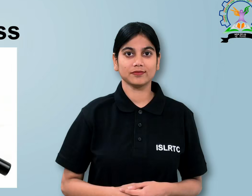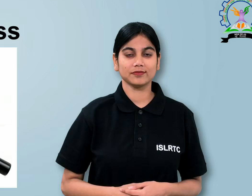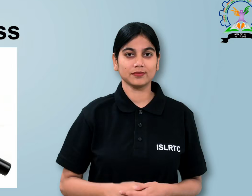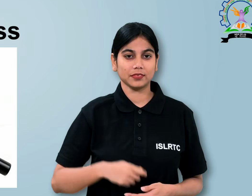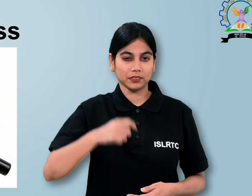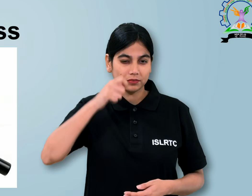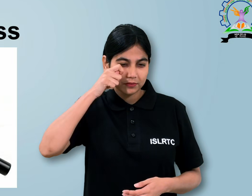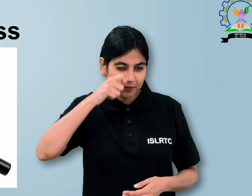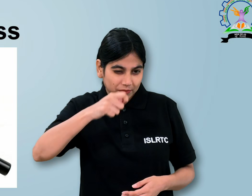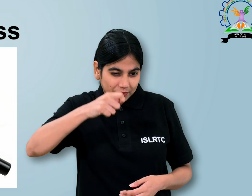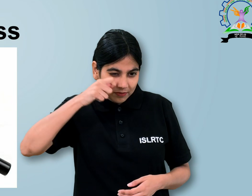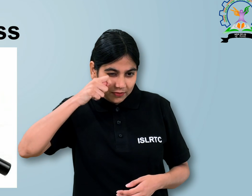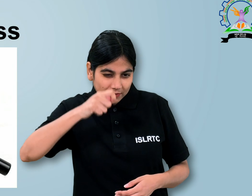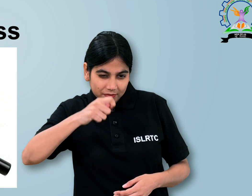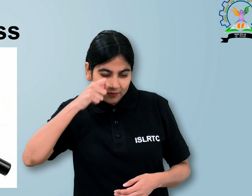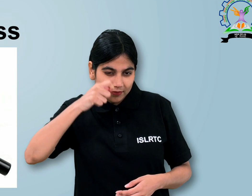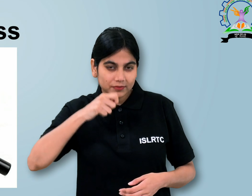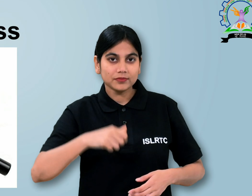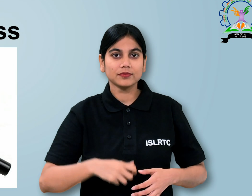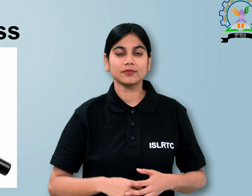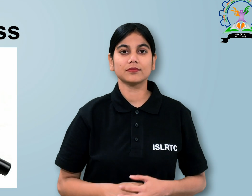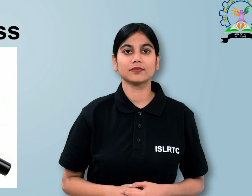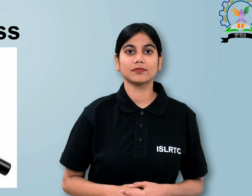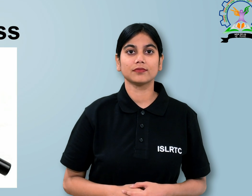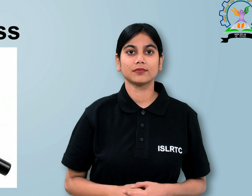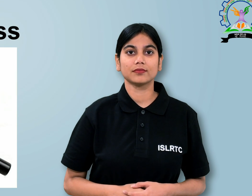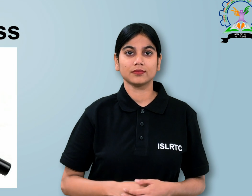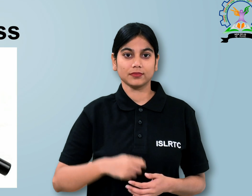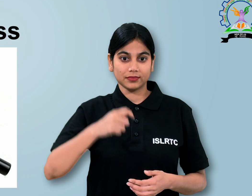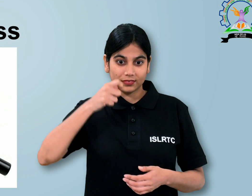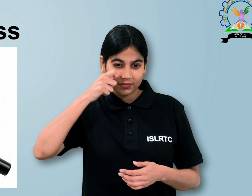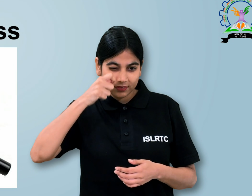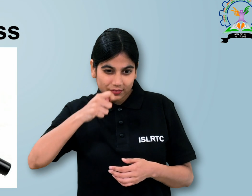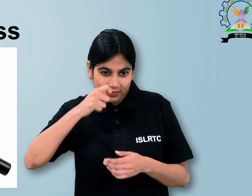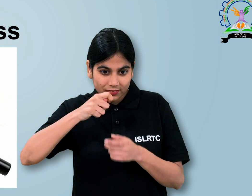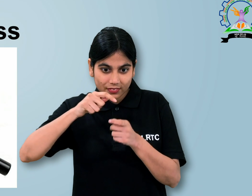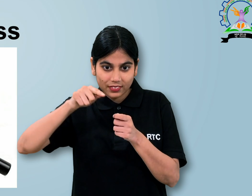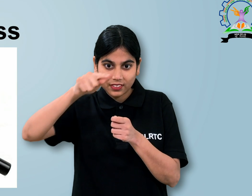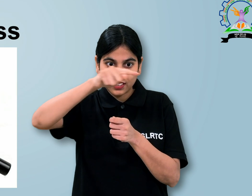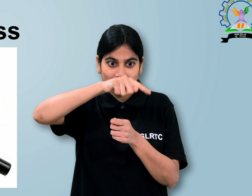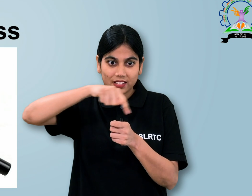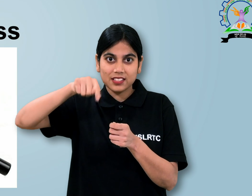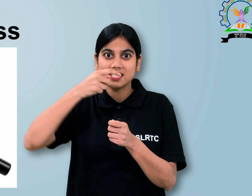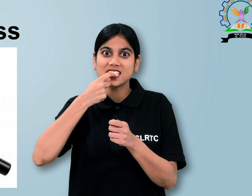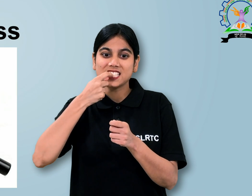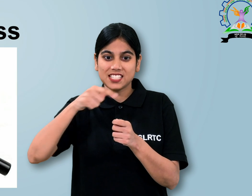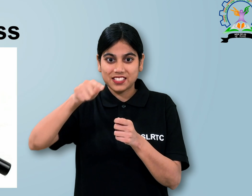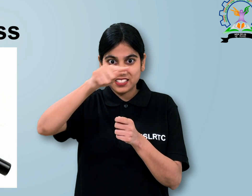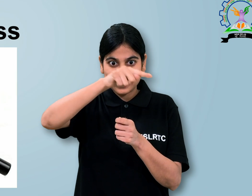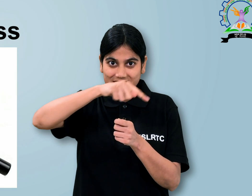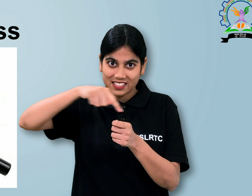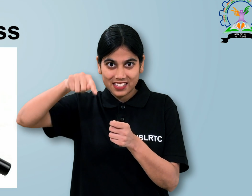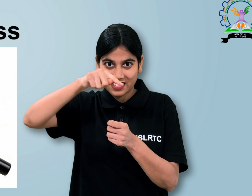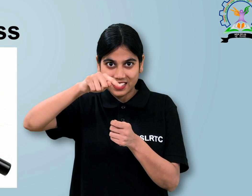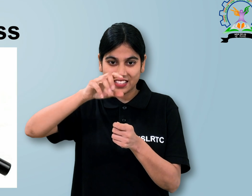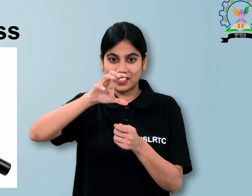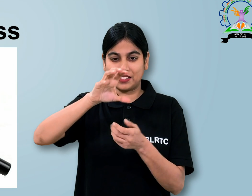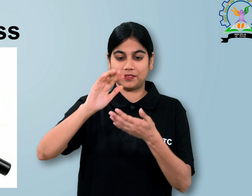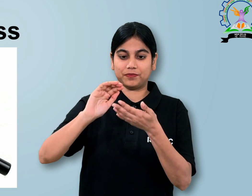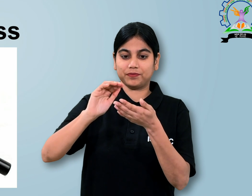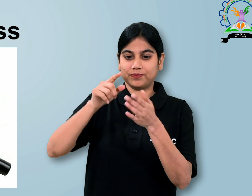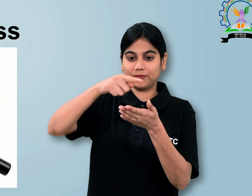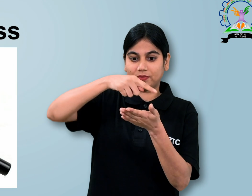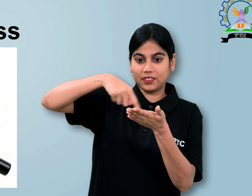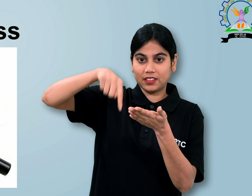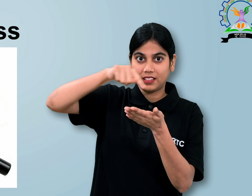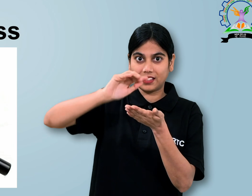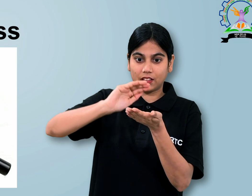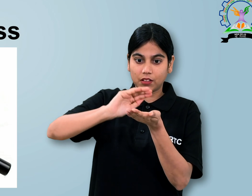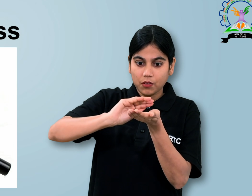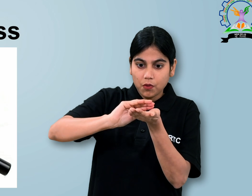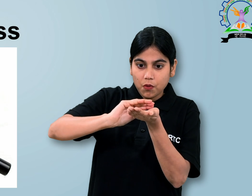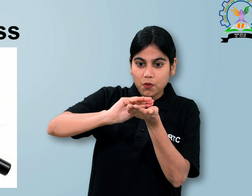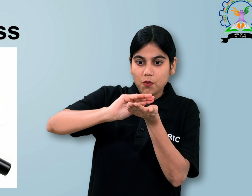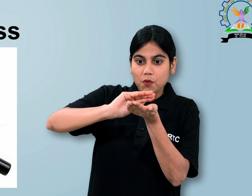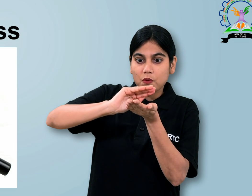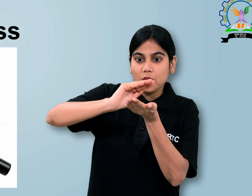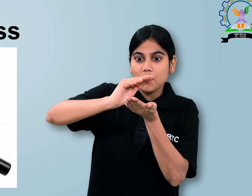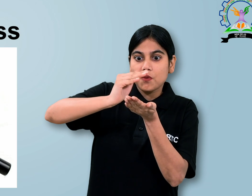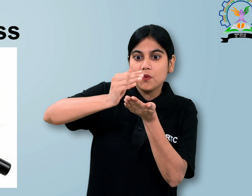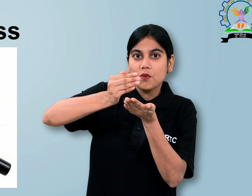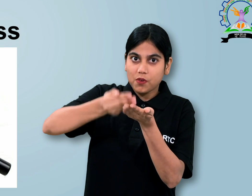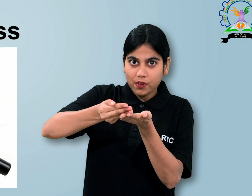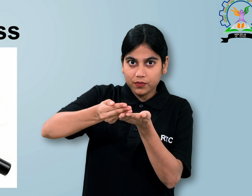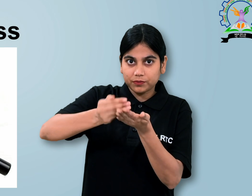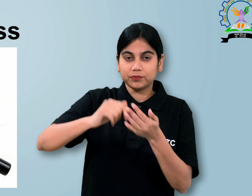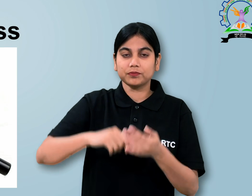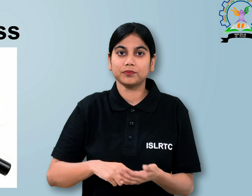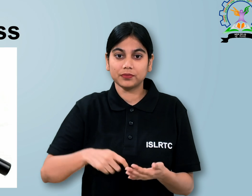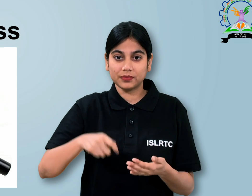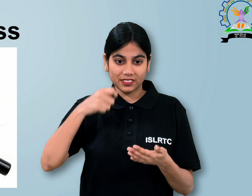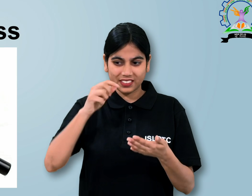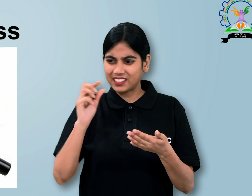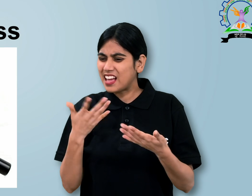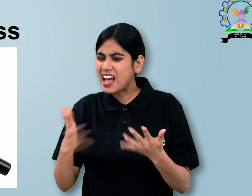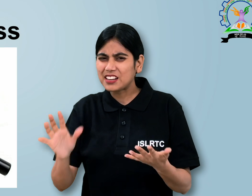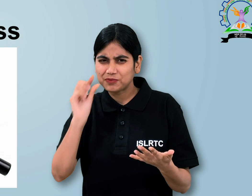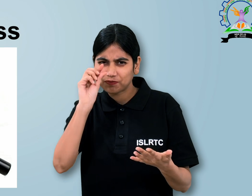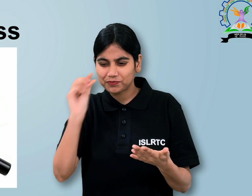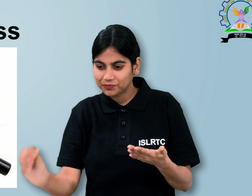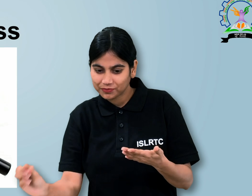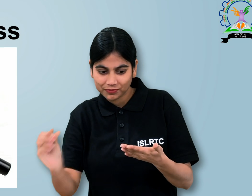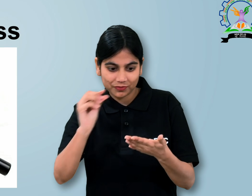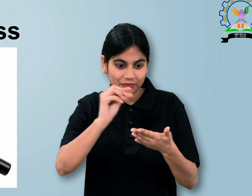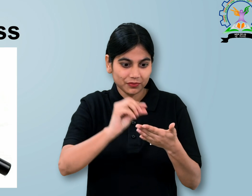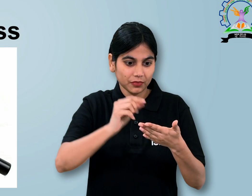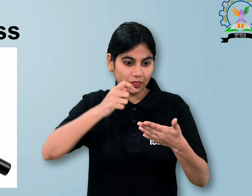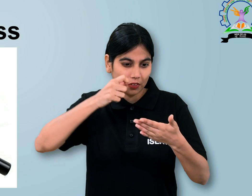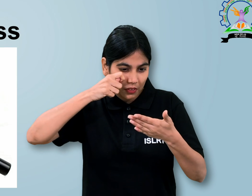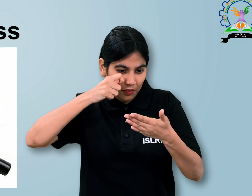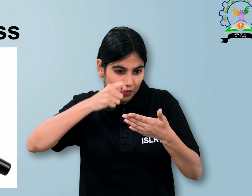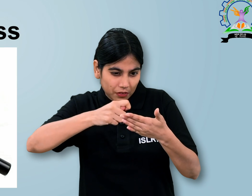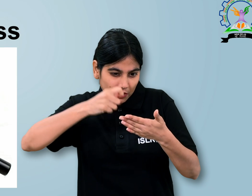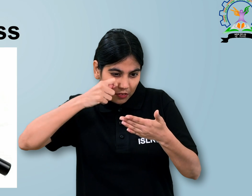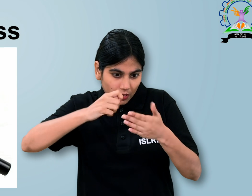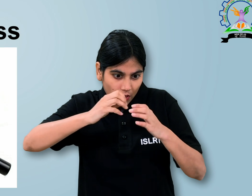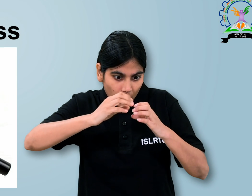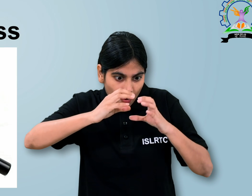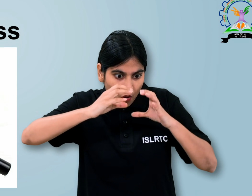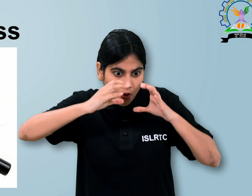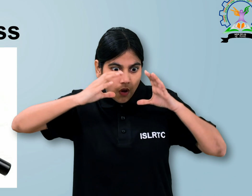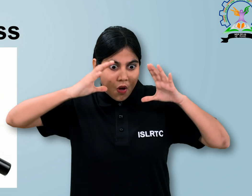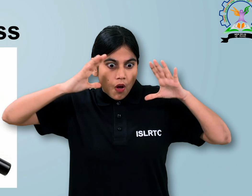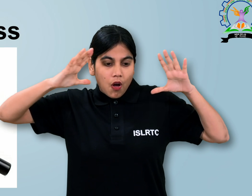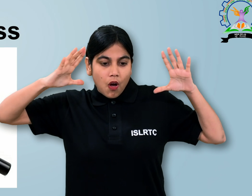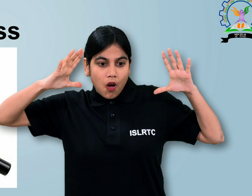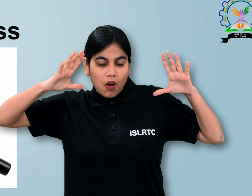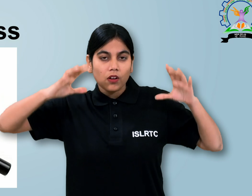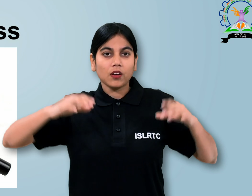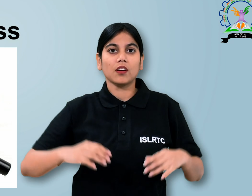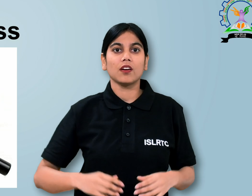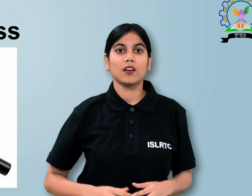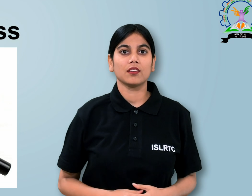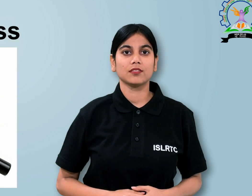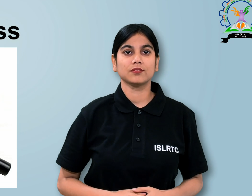Magnifying Glass A magnifying glass is a convex lens, used to make objects appear larger than they actually.